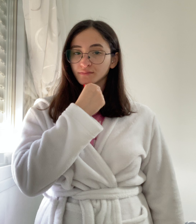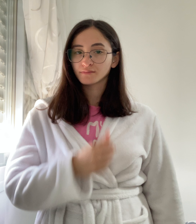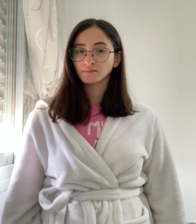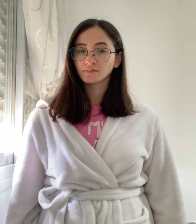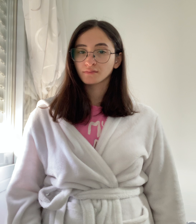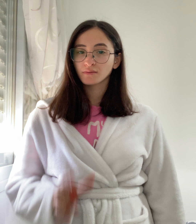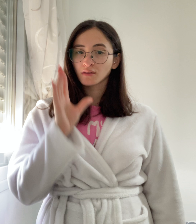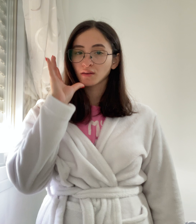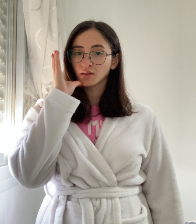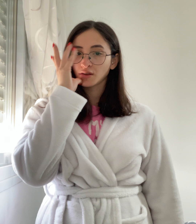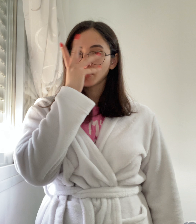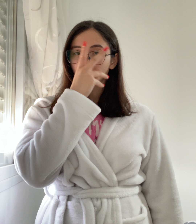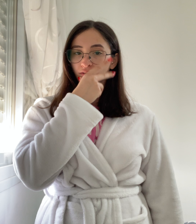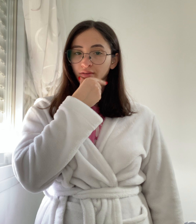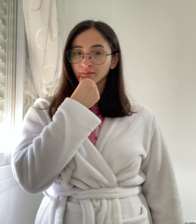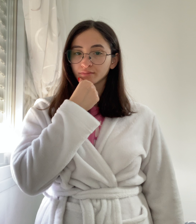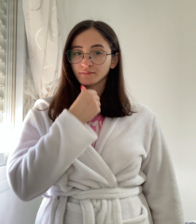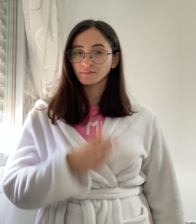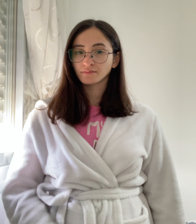יפה